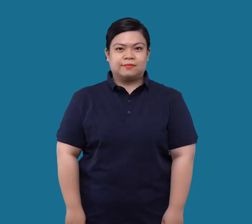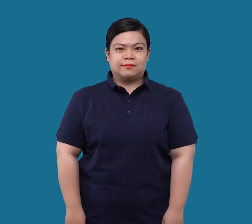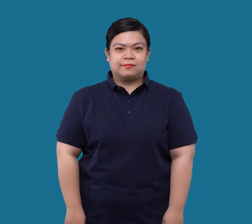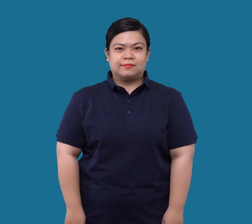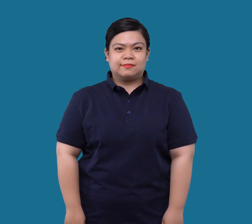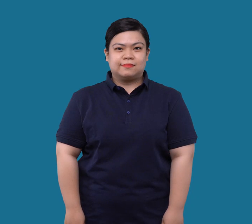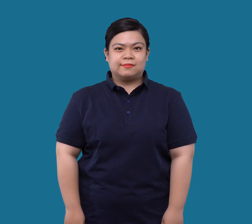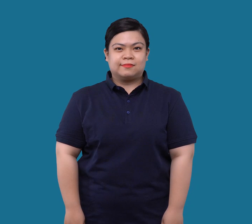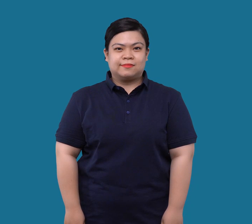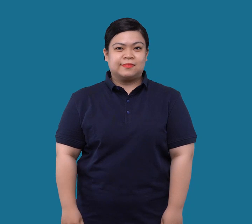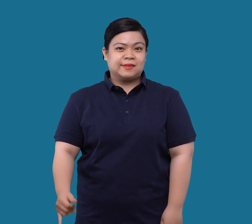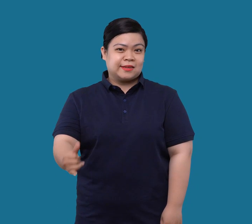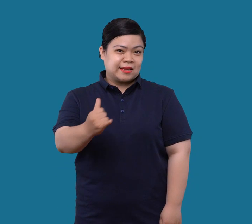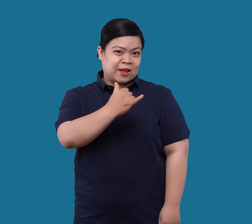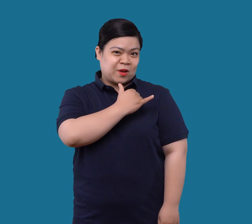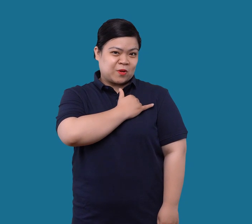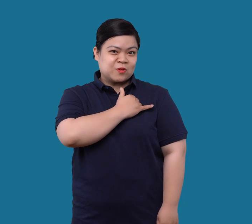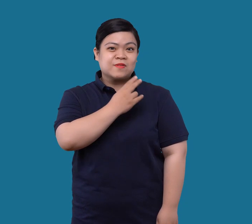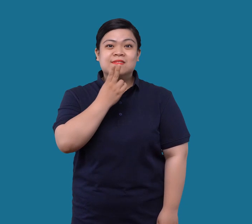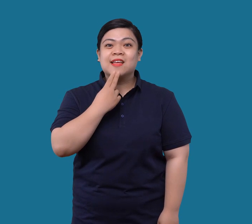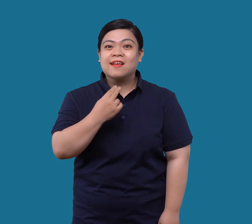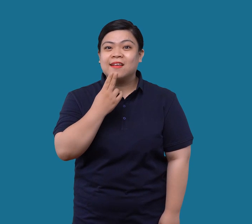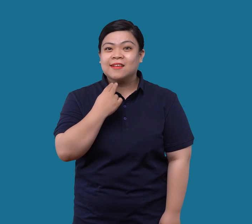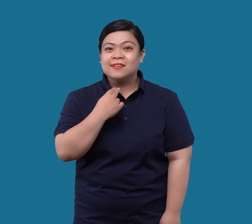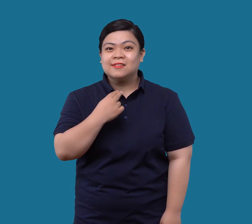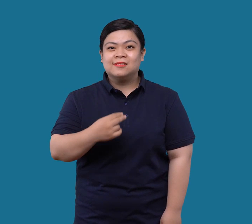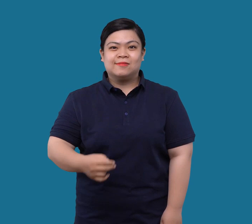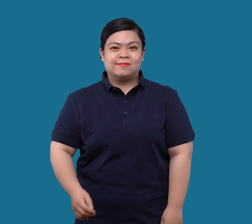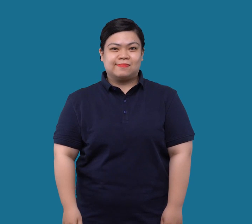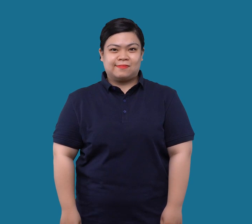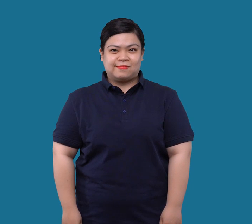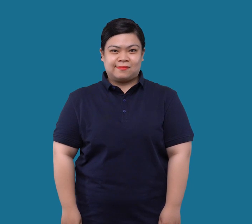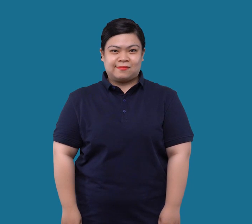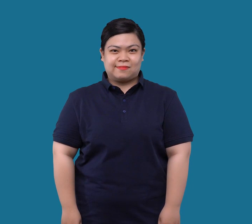bạn trai